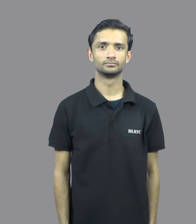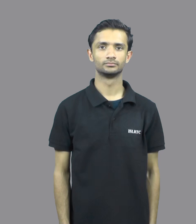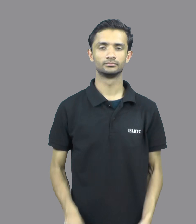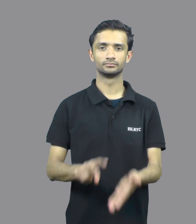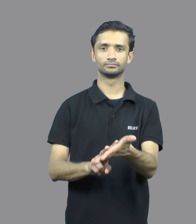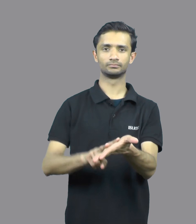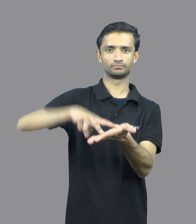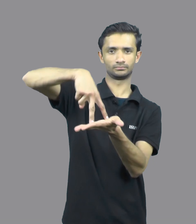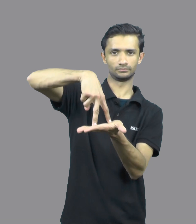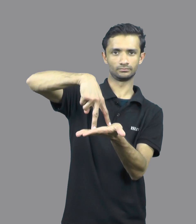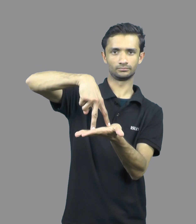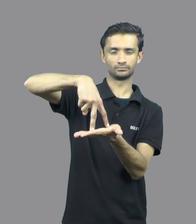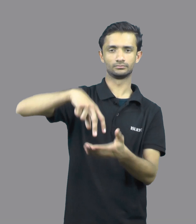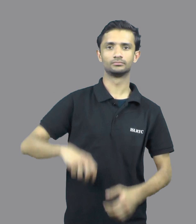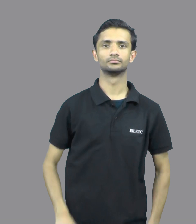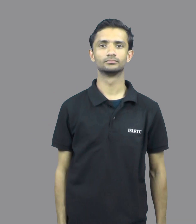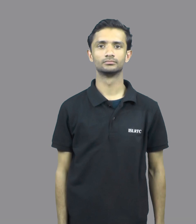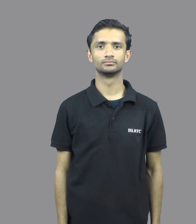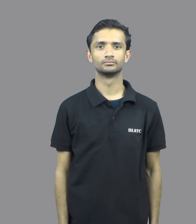Rehabilitation